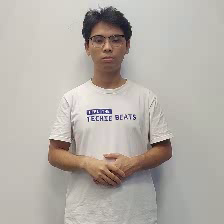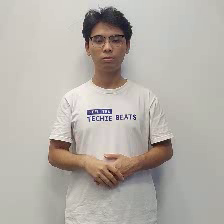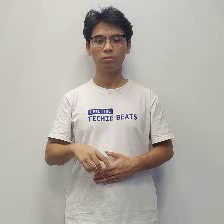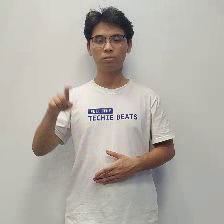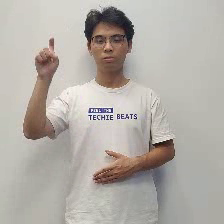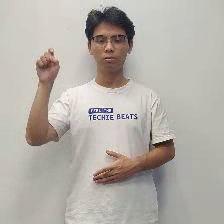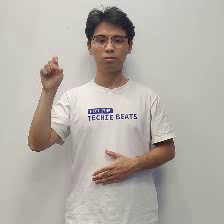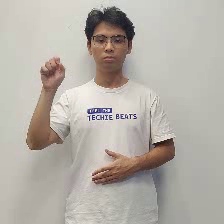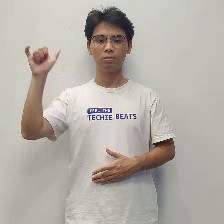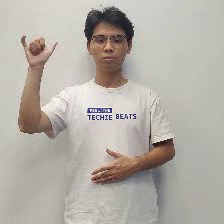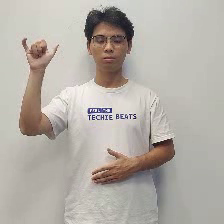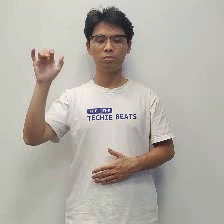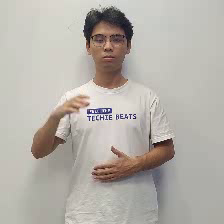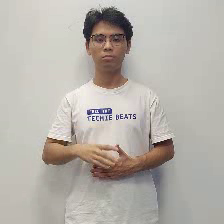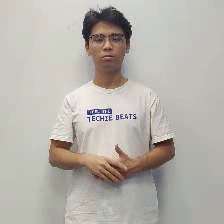Đồng ý